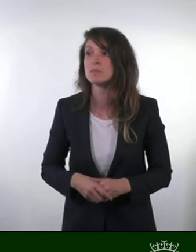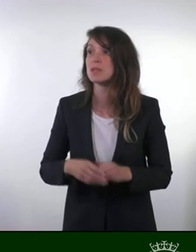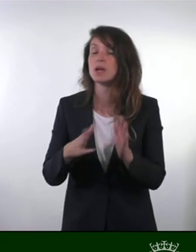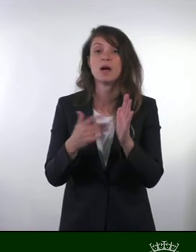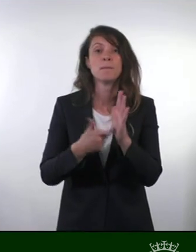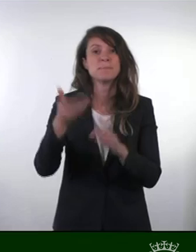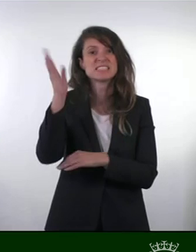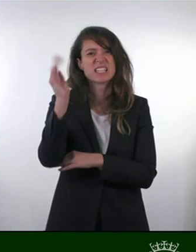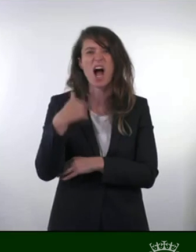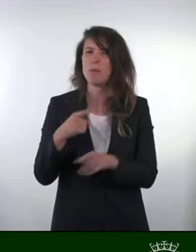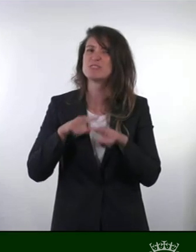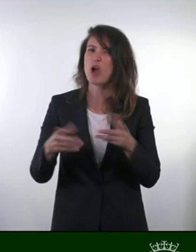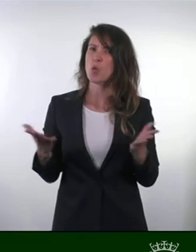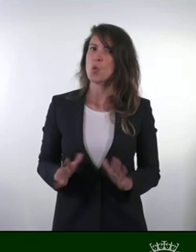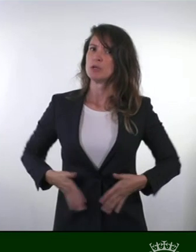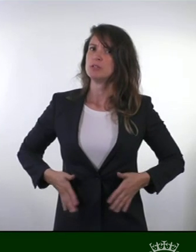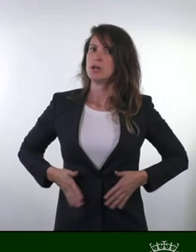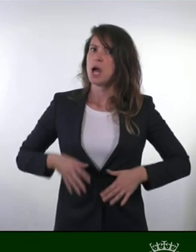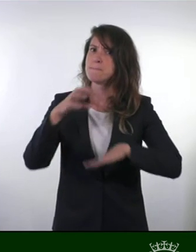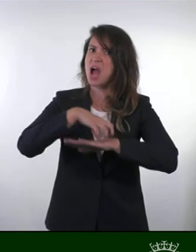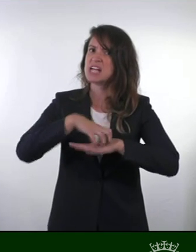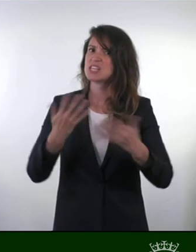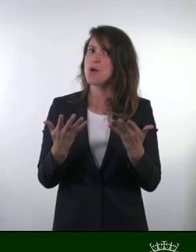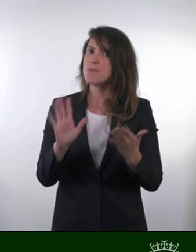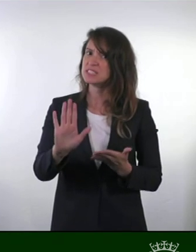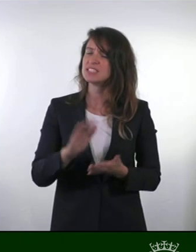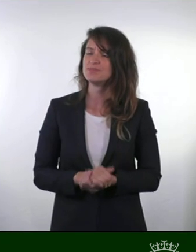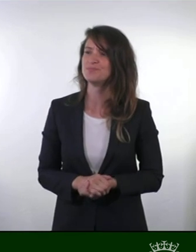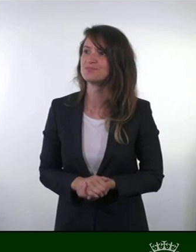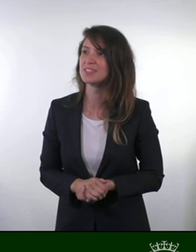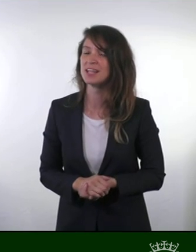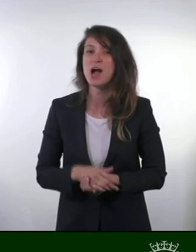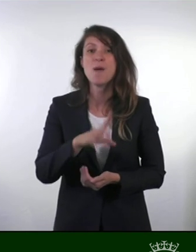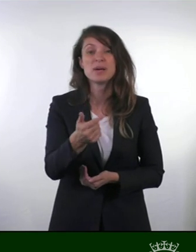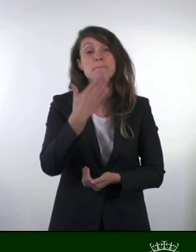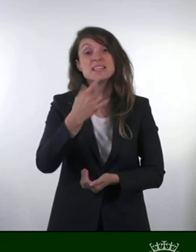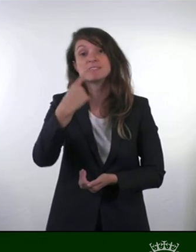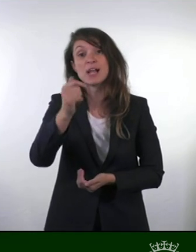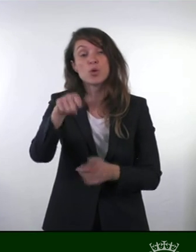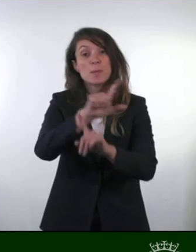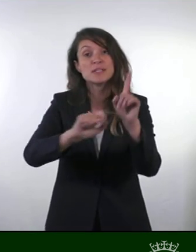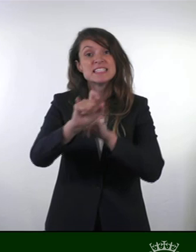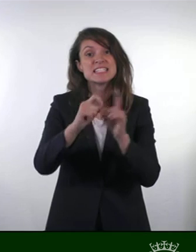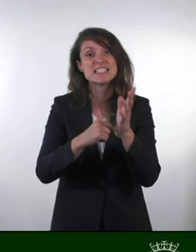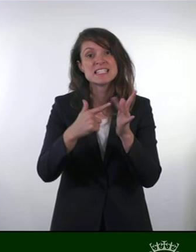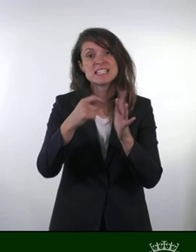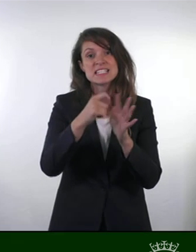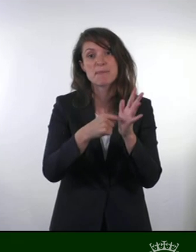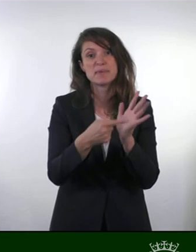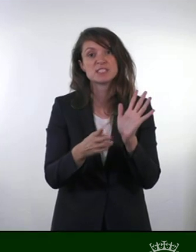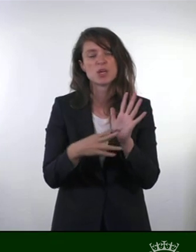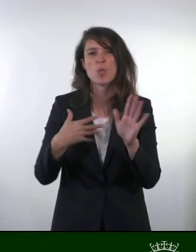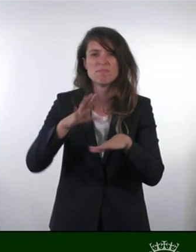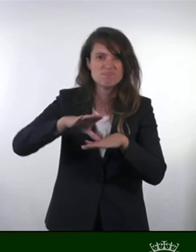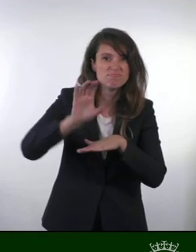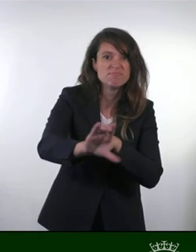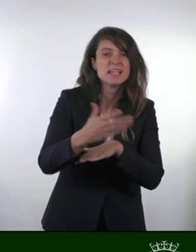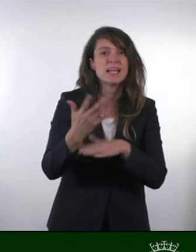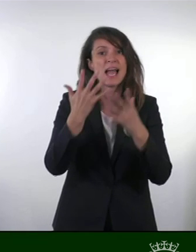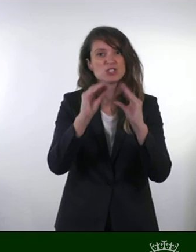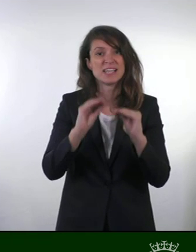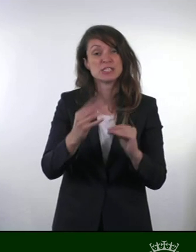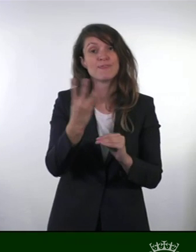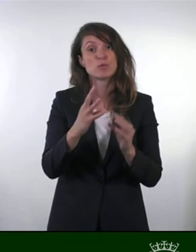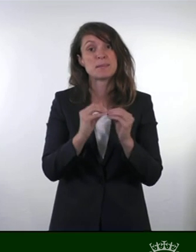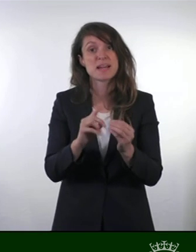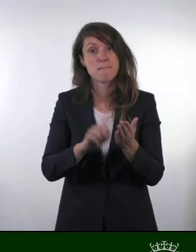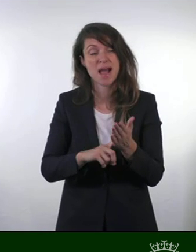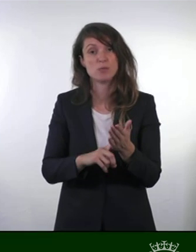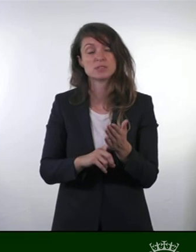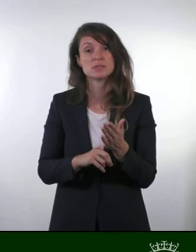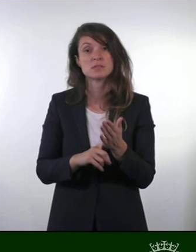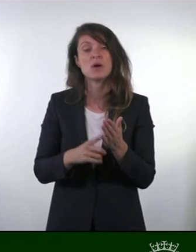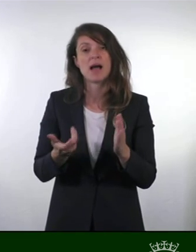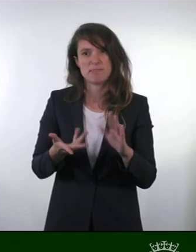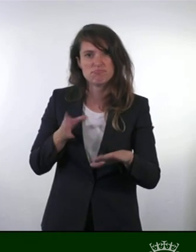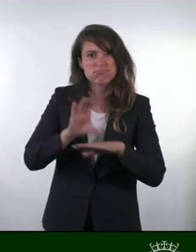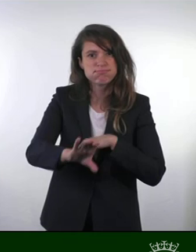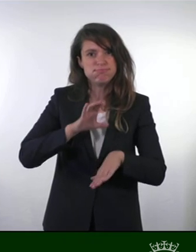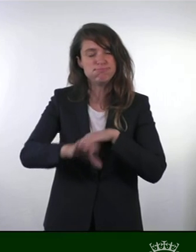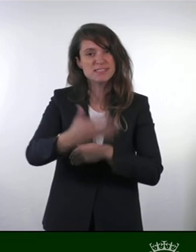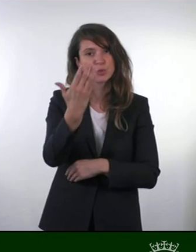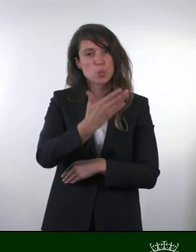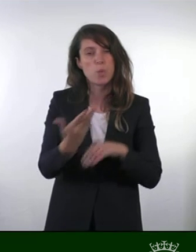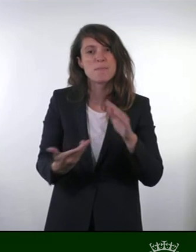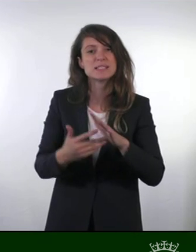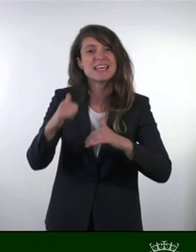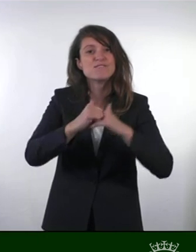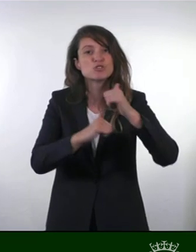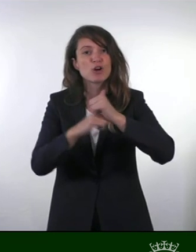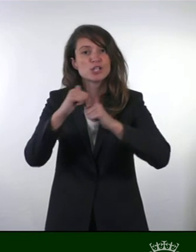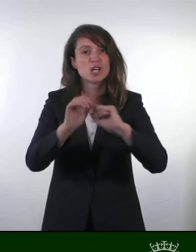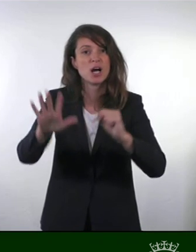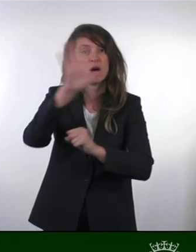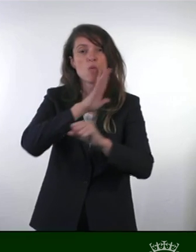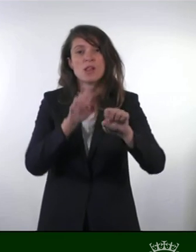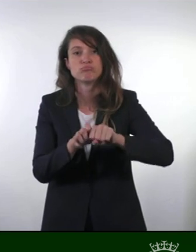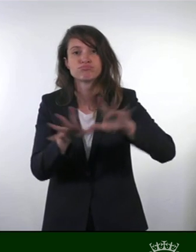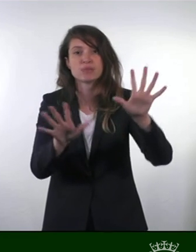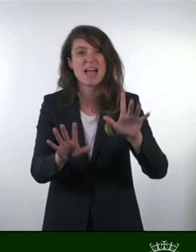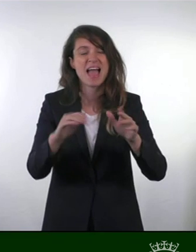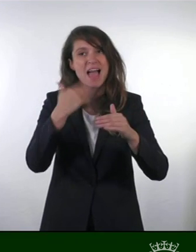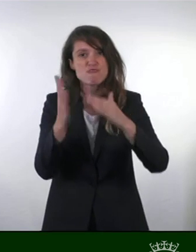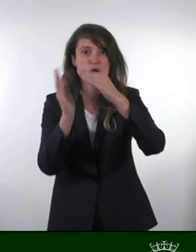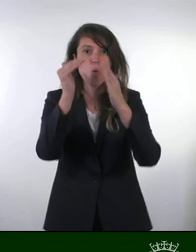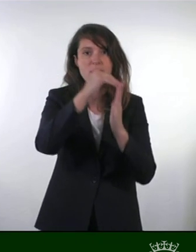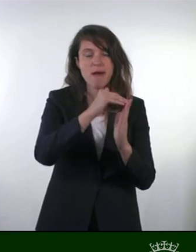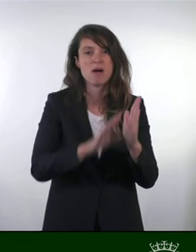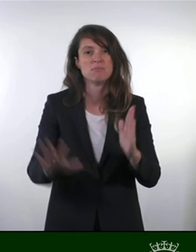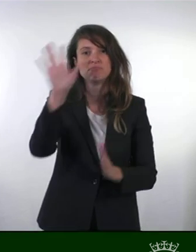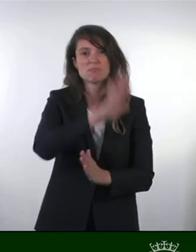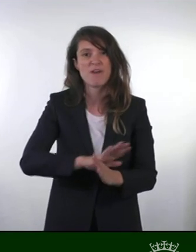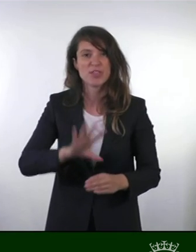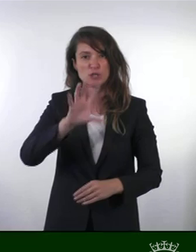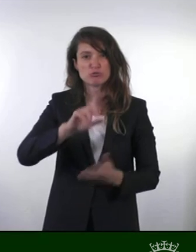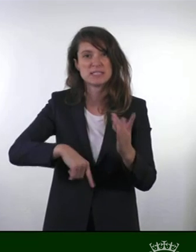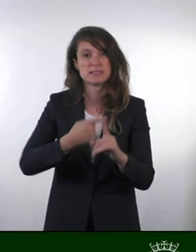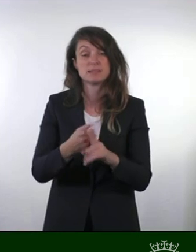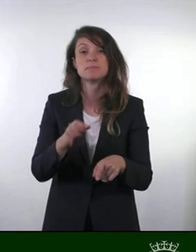I am trying to stick off the pies at the moment, but my honourable Friend can tell his communities in Tipton that we are investing massively not just in education, with, as I say, £14 billion more into our schools, but in infrastructure that will reach every corner of the country, particularly the west midlands.